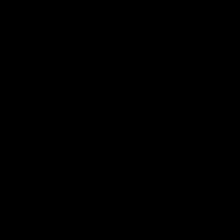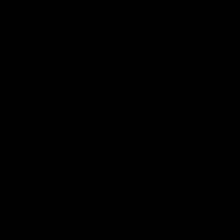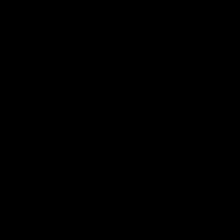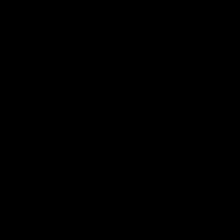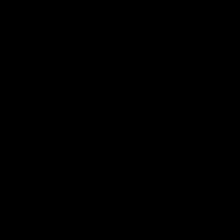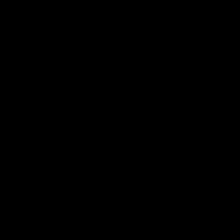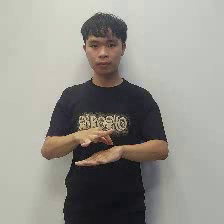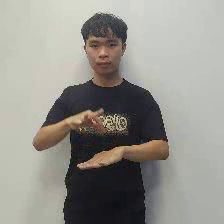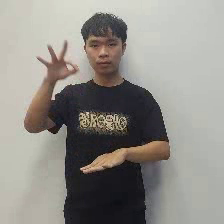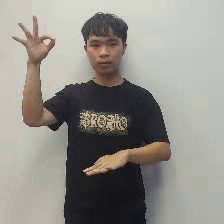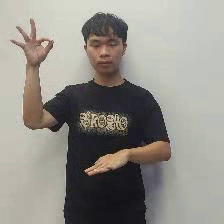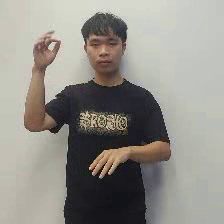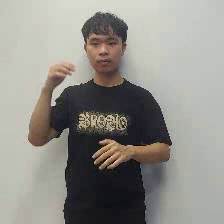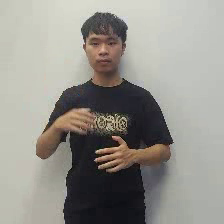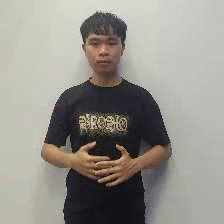Trưa